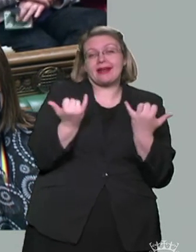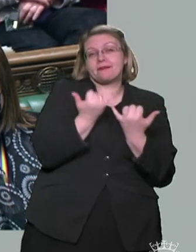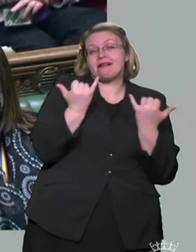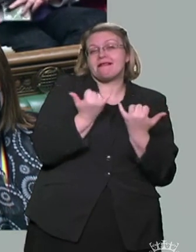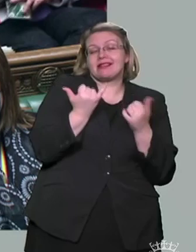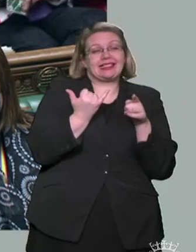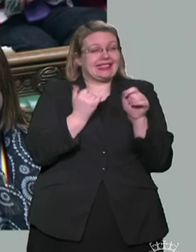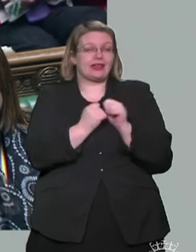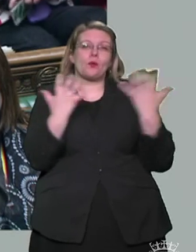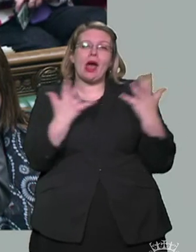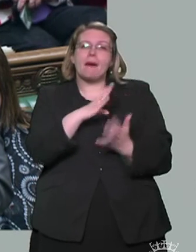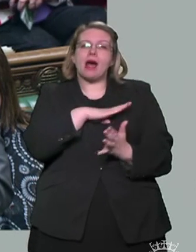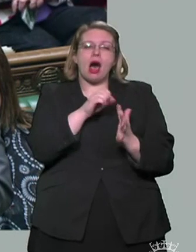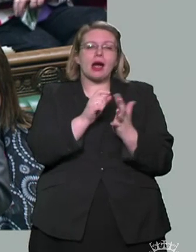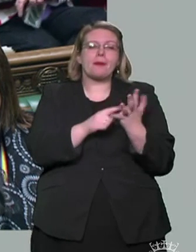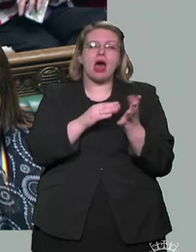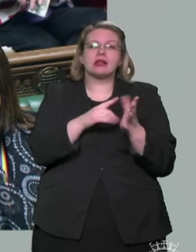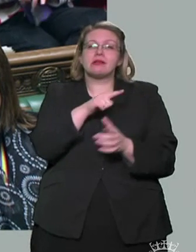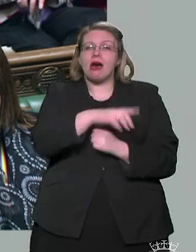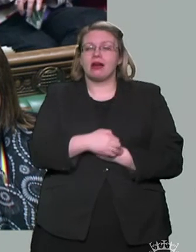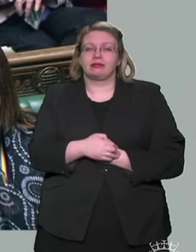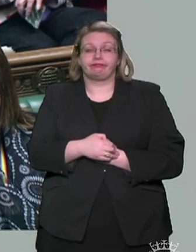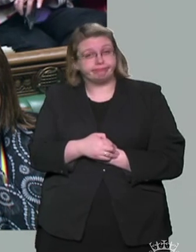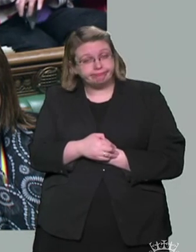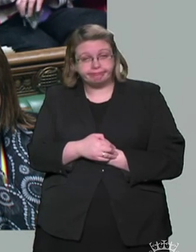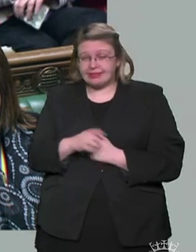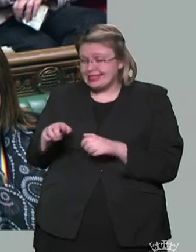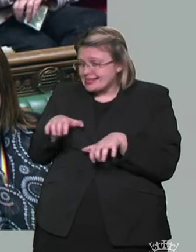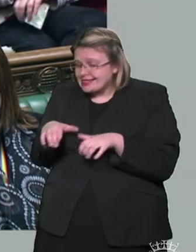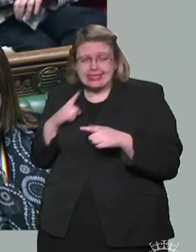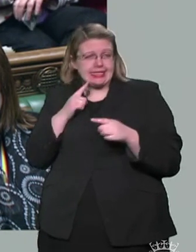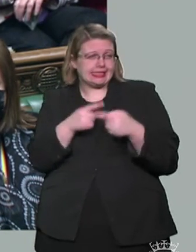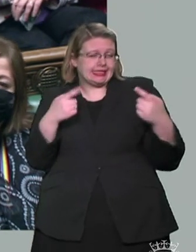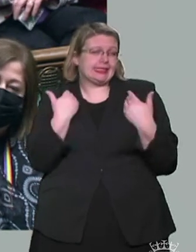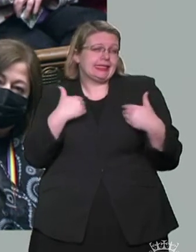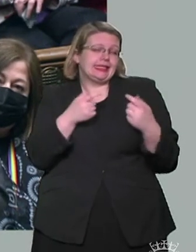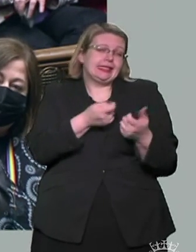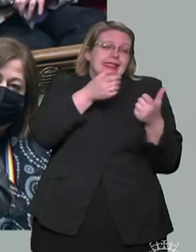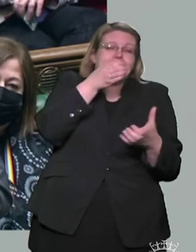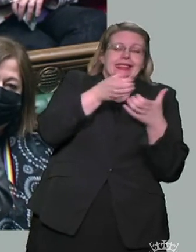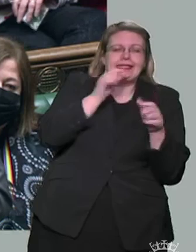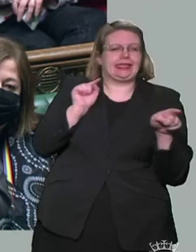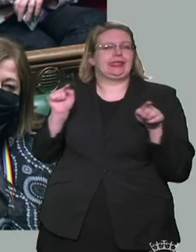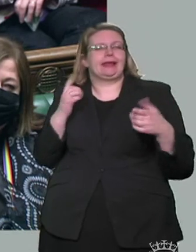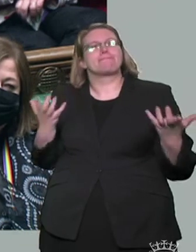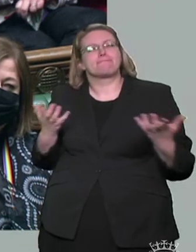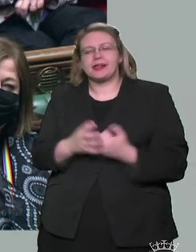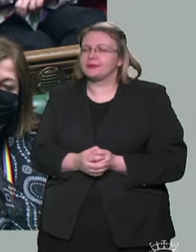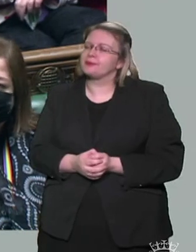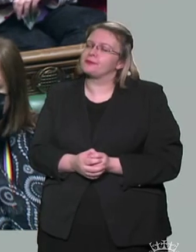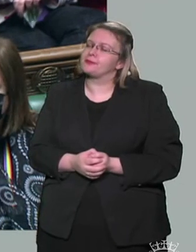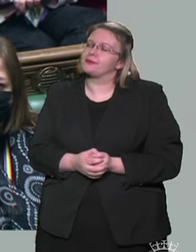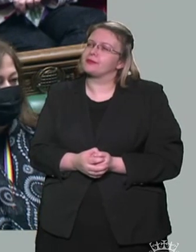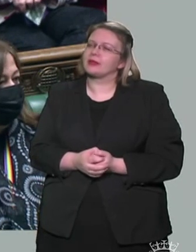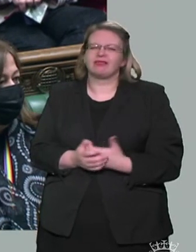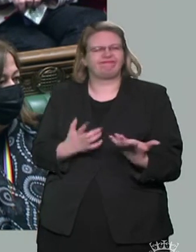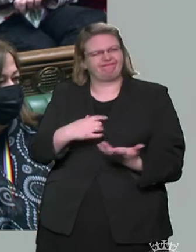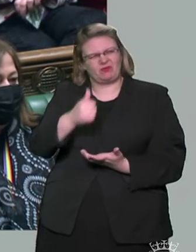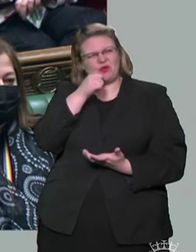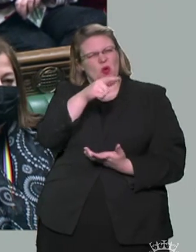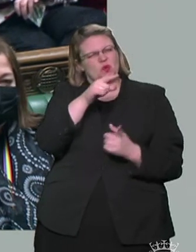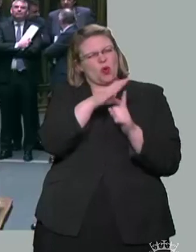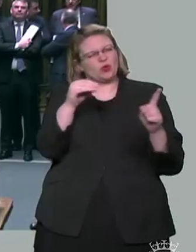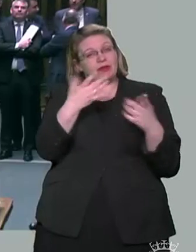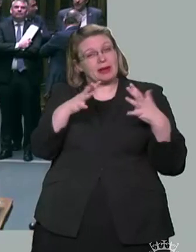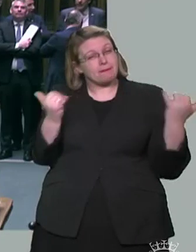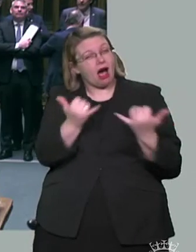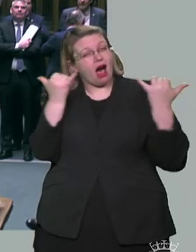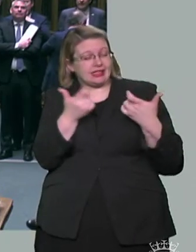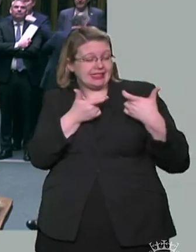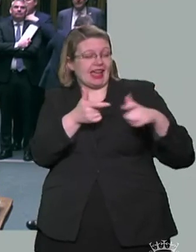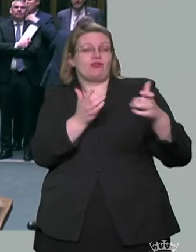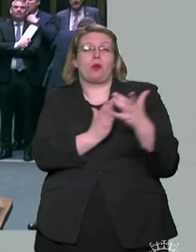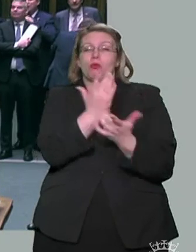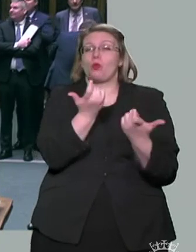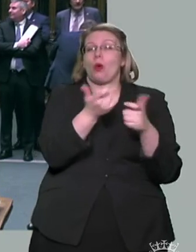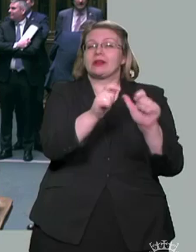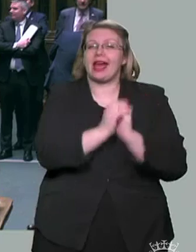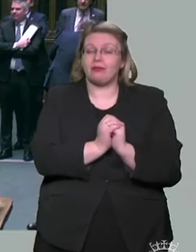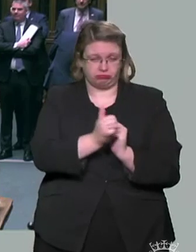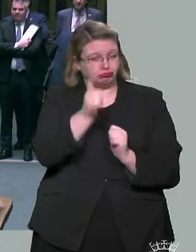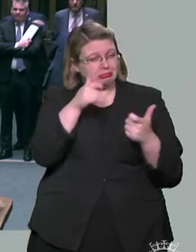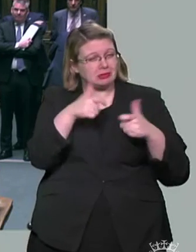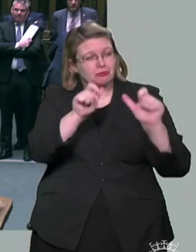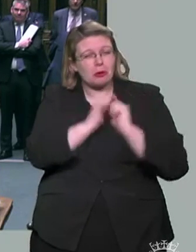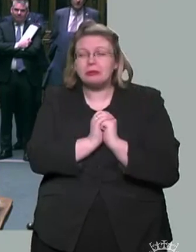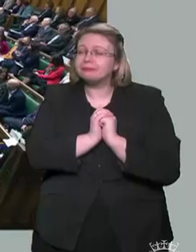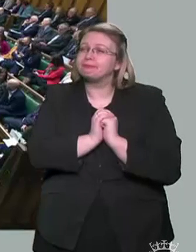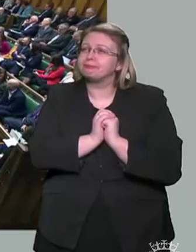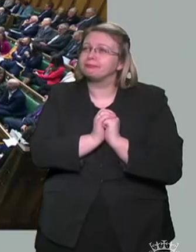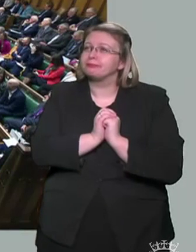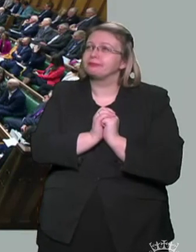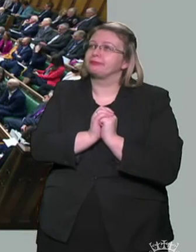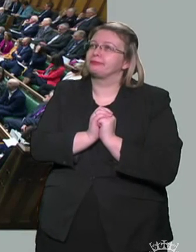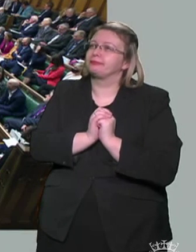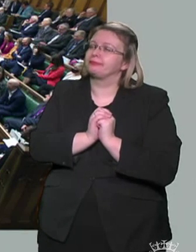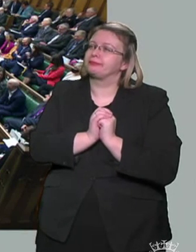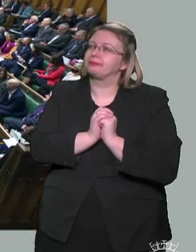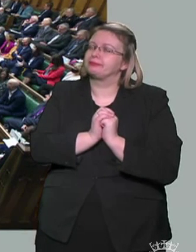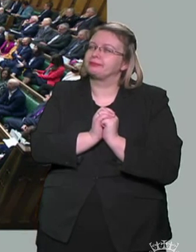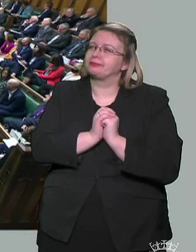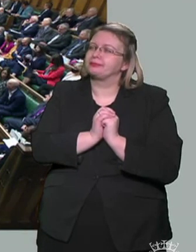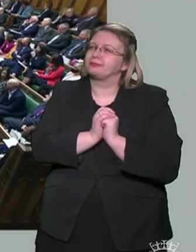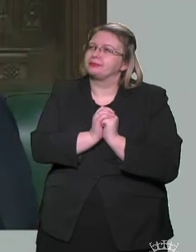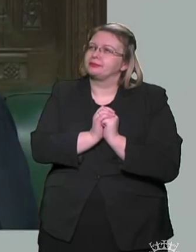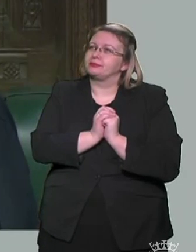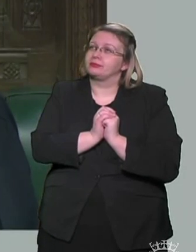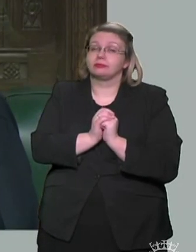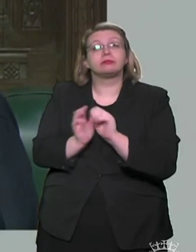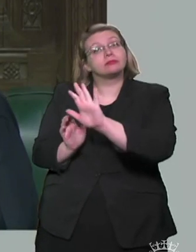We all know that the Tories partied during lockdown, and now they are—